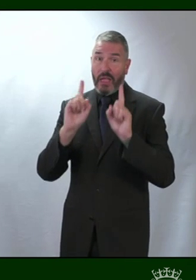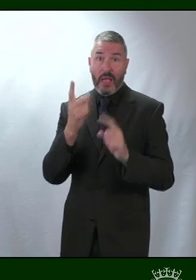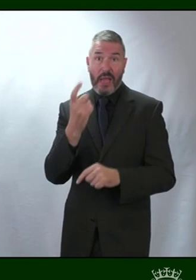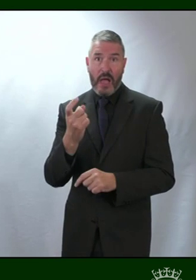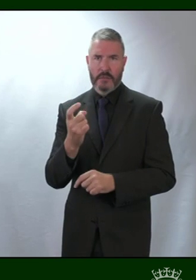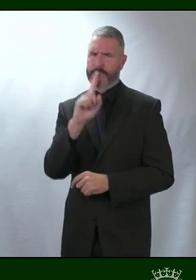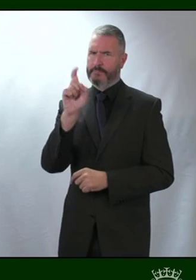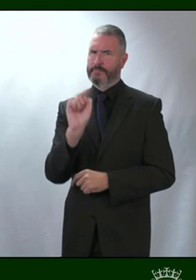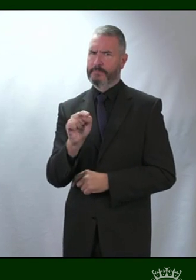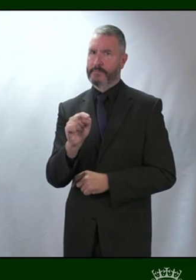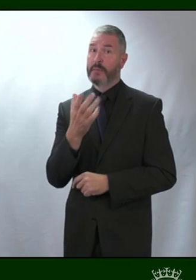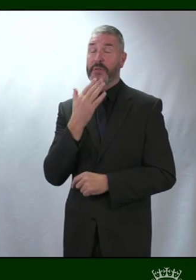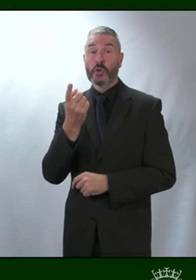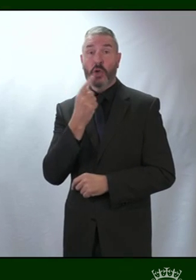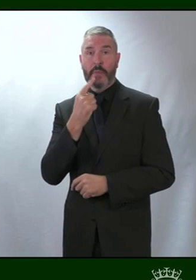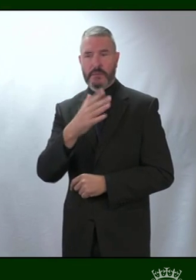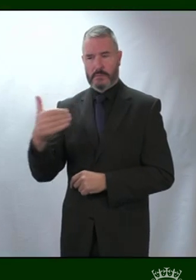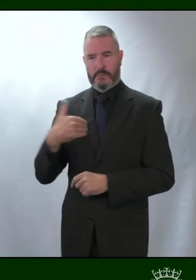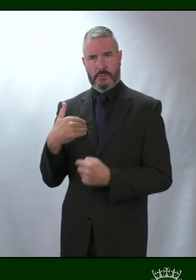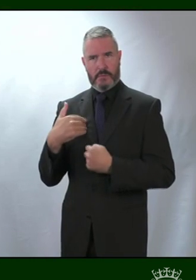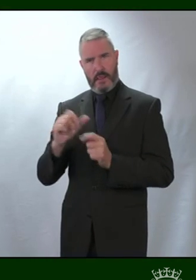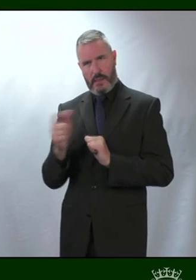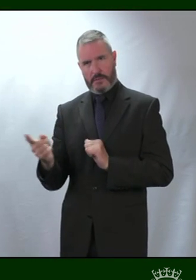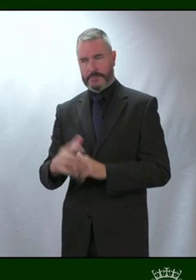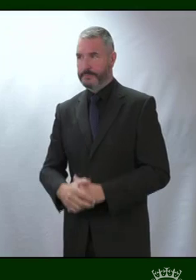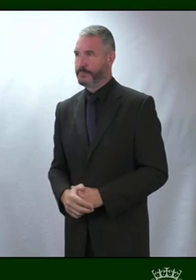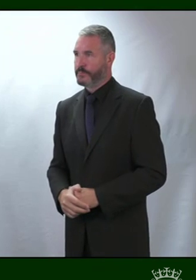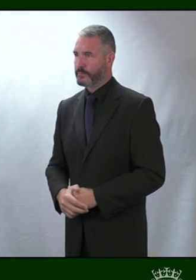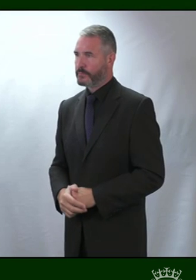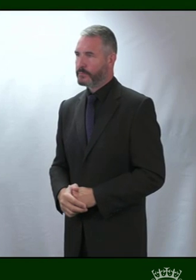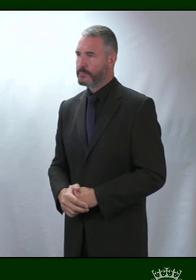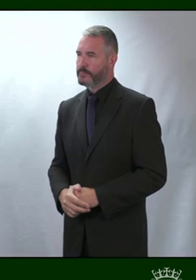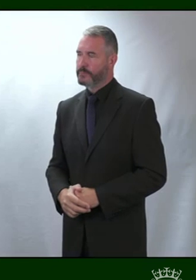If you have any further comment to make, please speak to me afterwards.